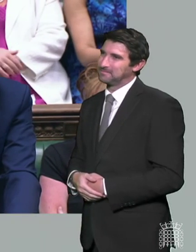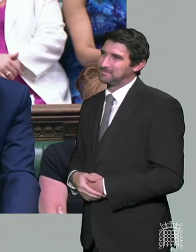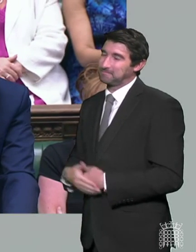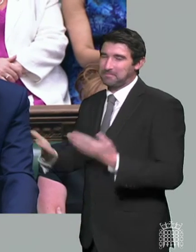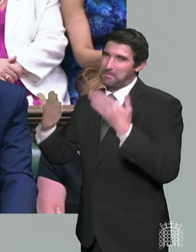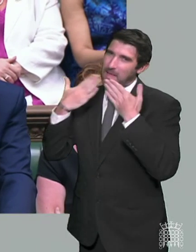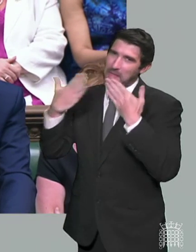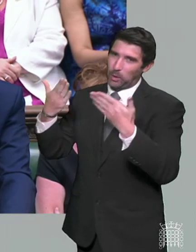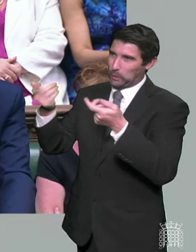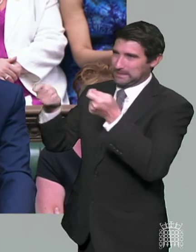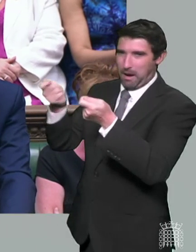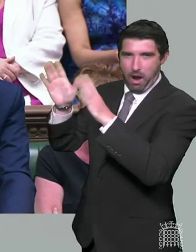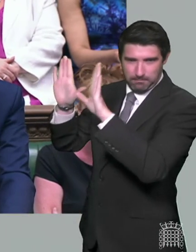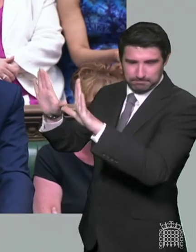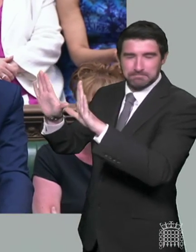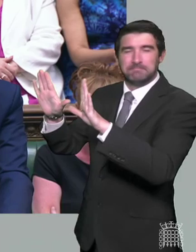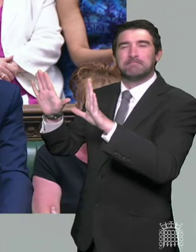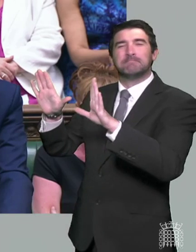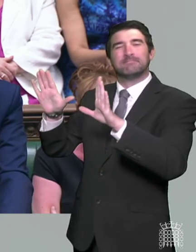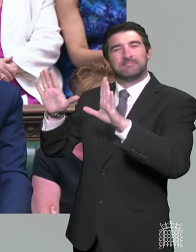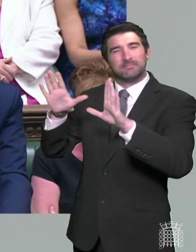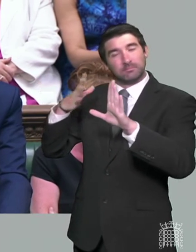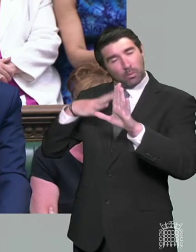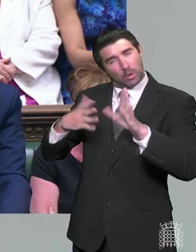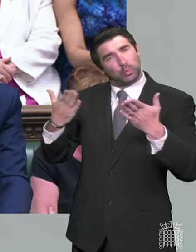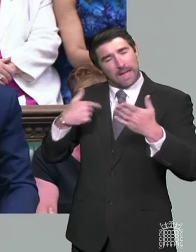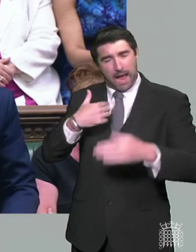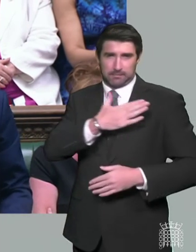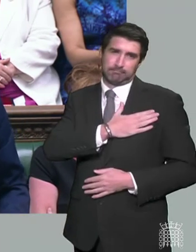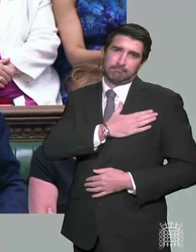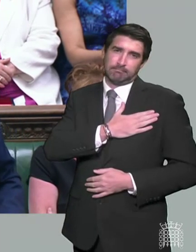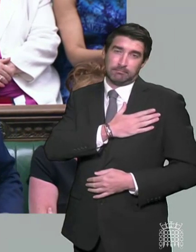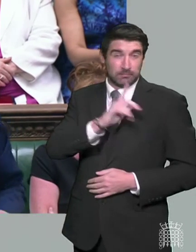May I pay tribute to all those who served in the Falklands?